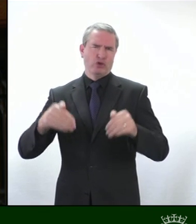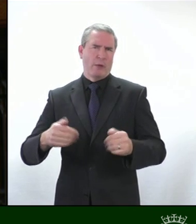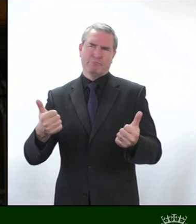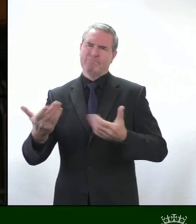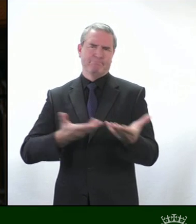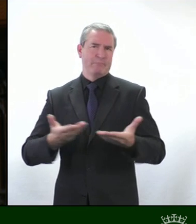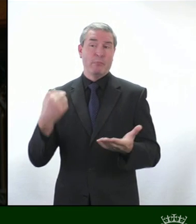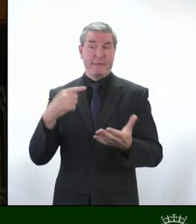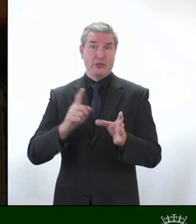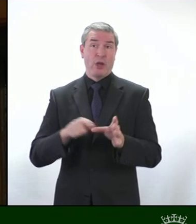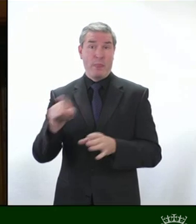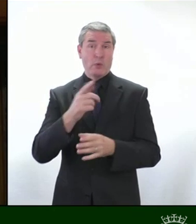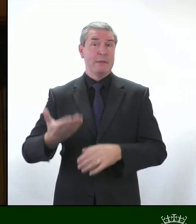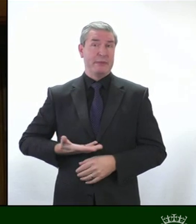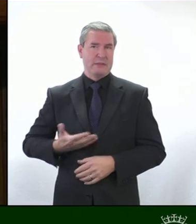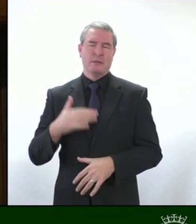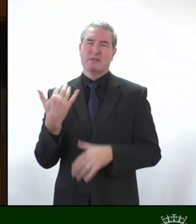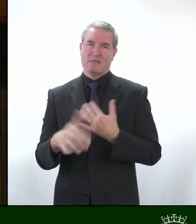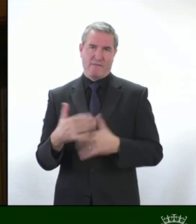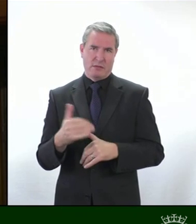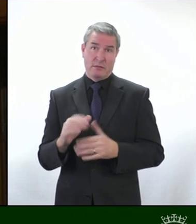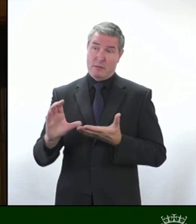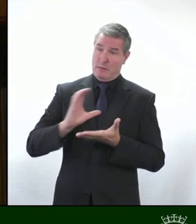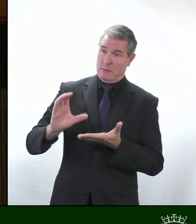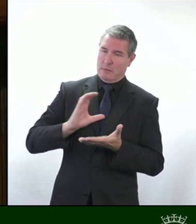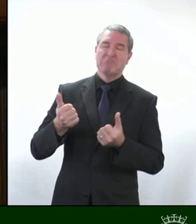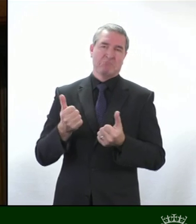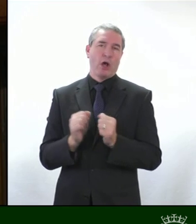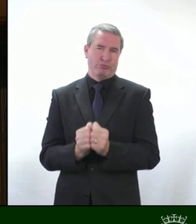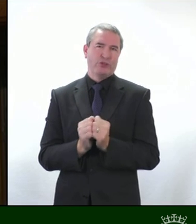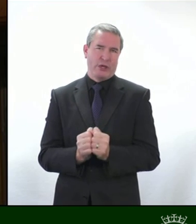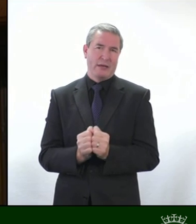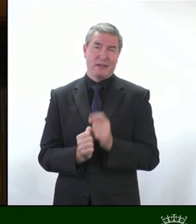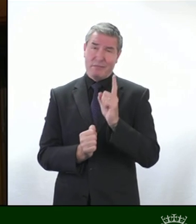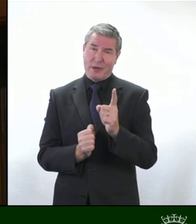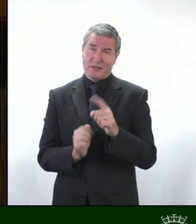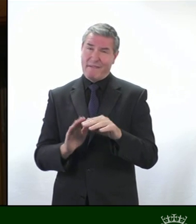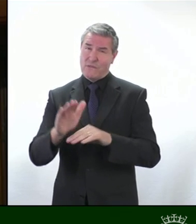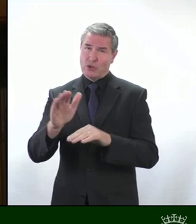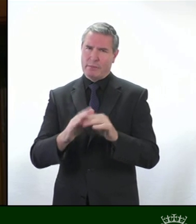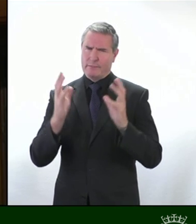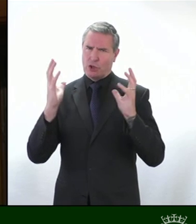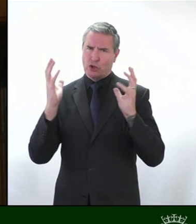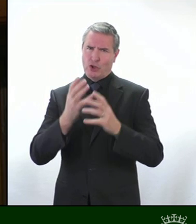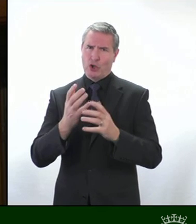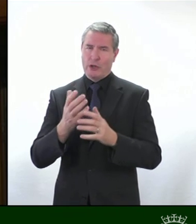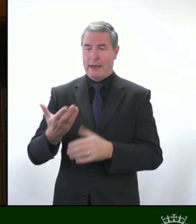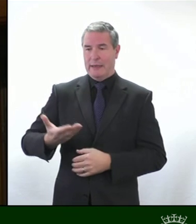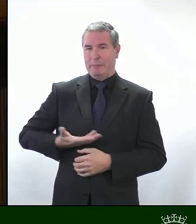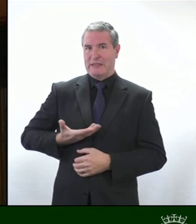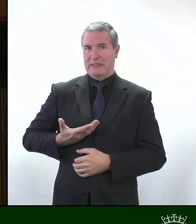They have had a tough year. They are grateful for the support that they have received from the Government, but remain concerned about the future of business rates.